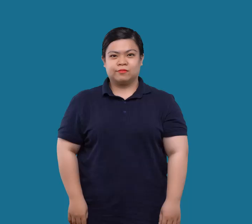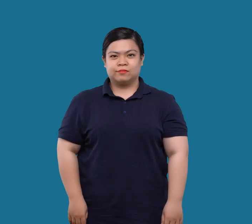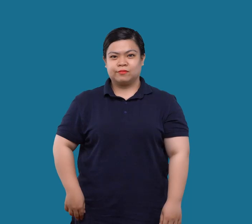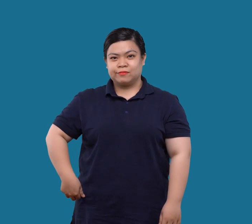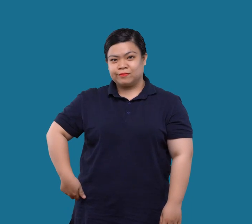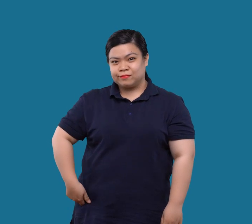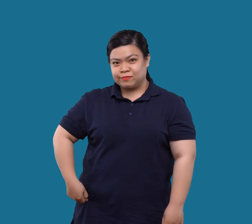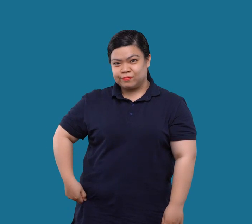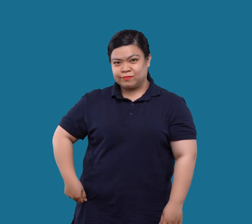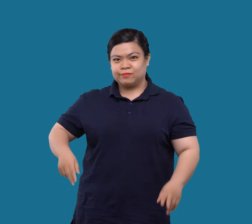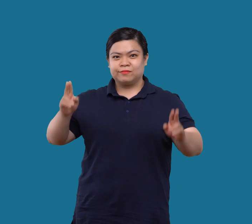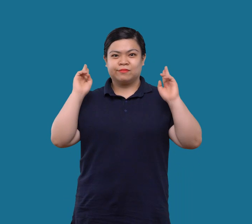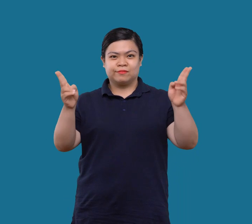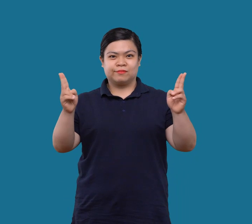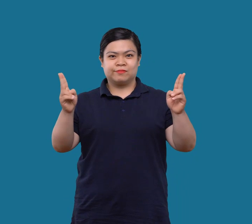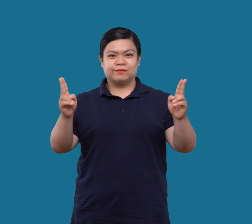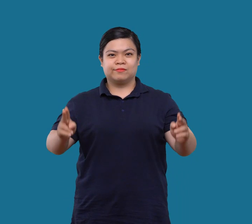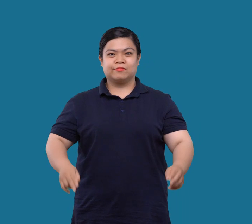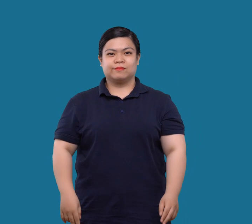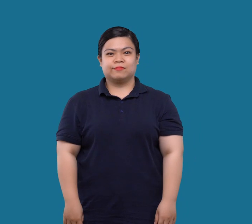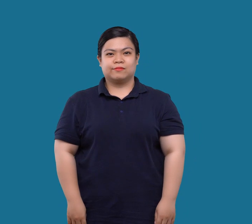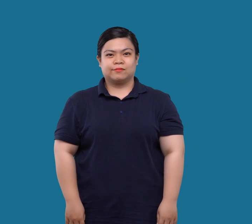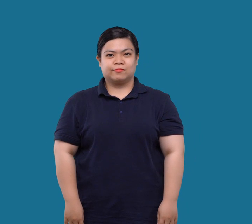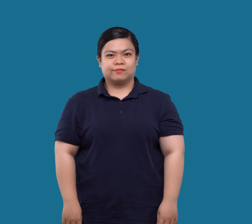quần bò